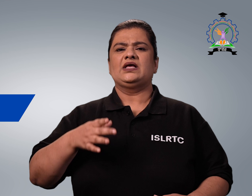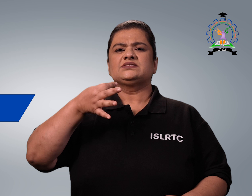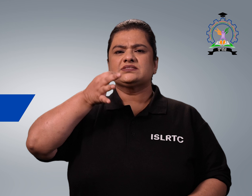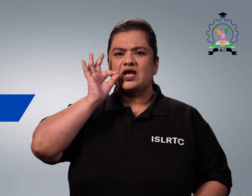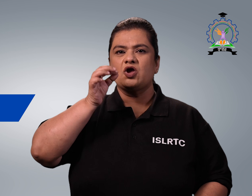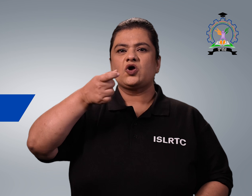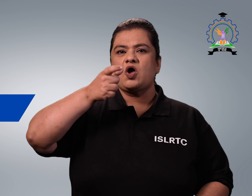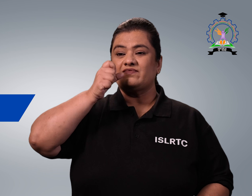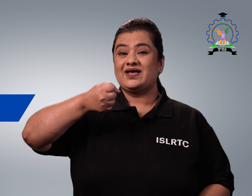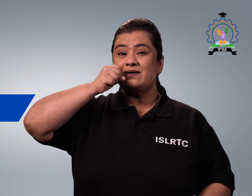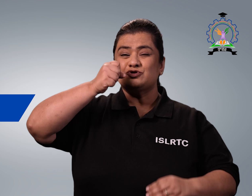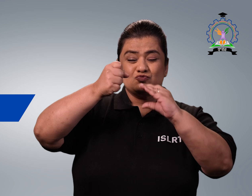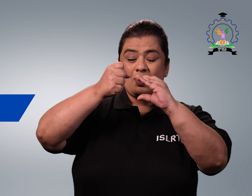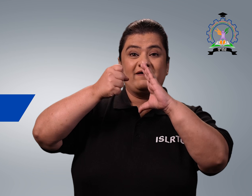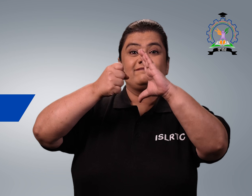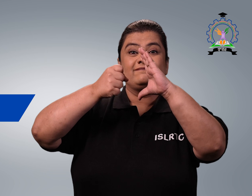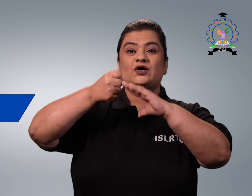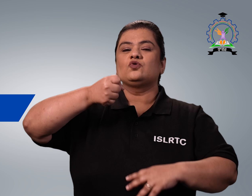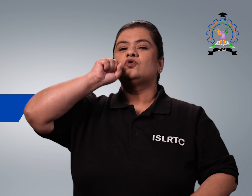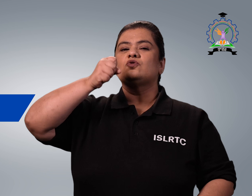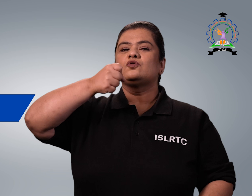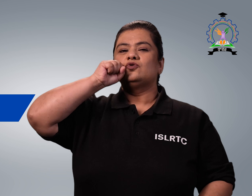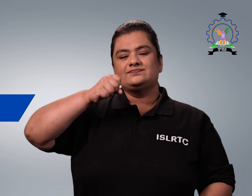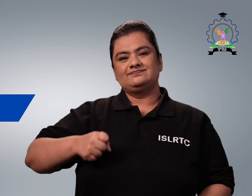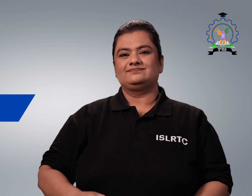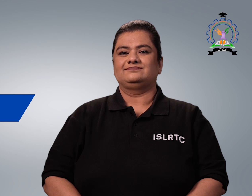It is large cup with a handle and used for drinking tea and coffee.